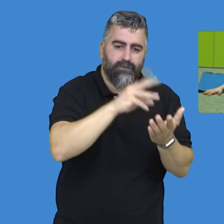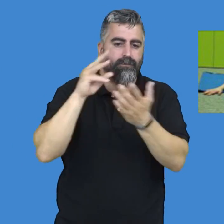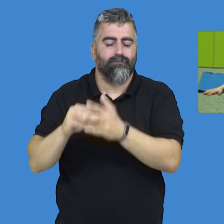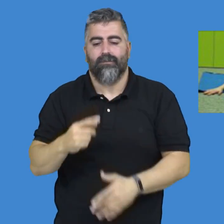vez